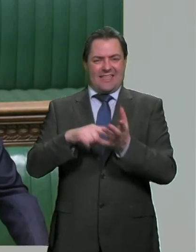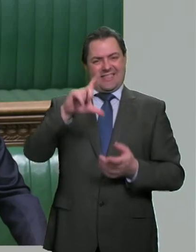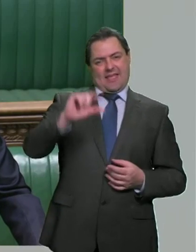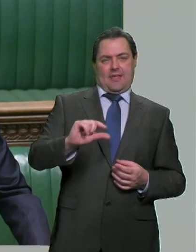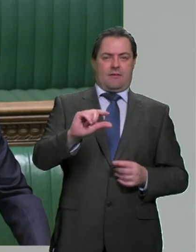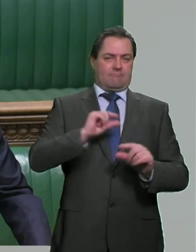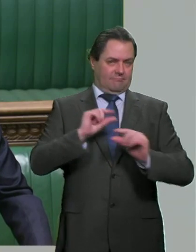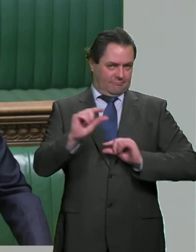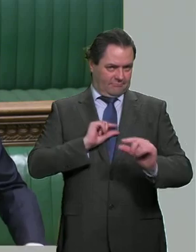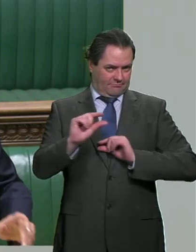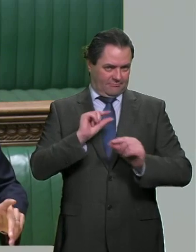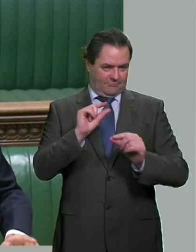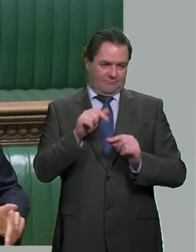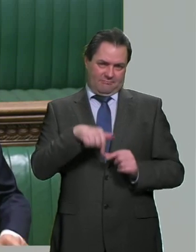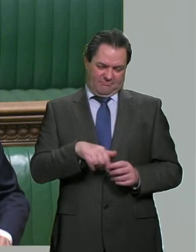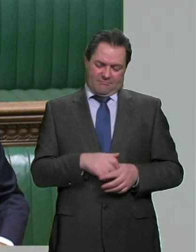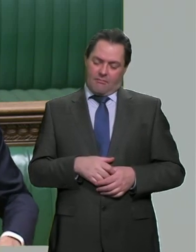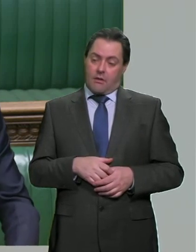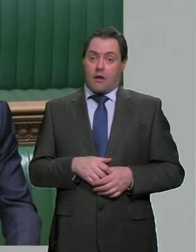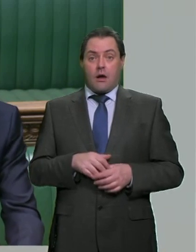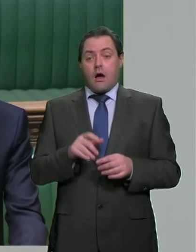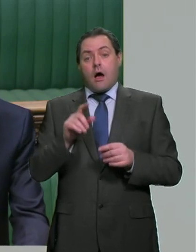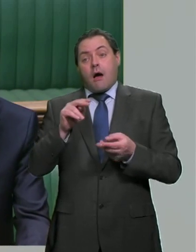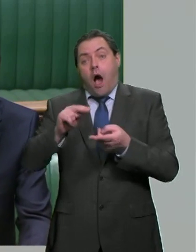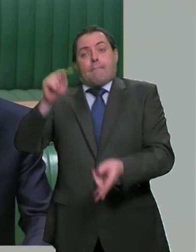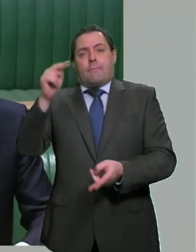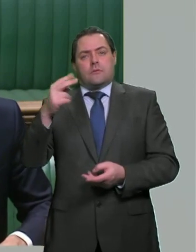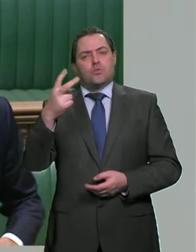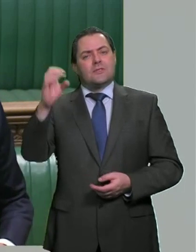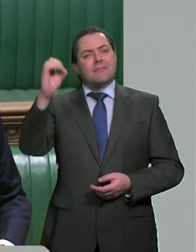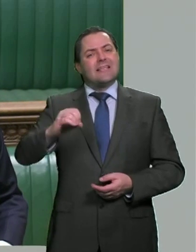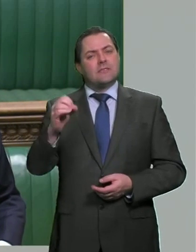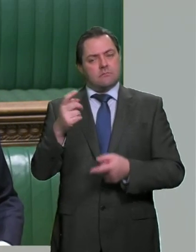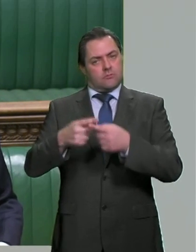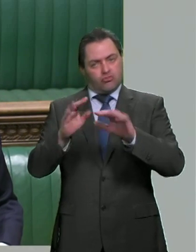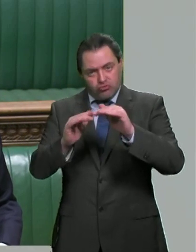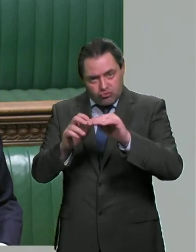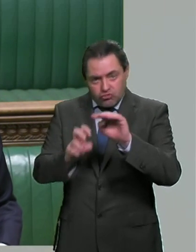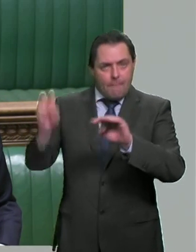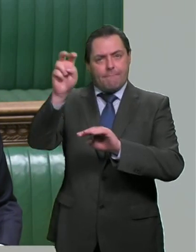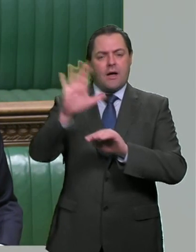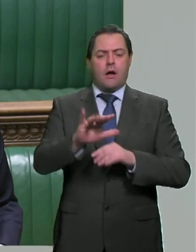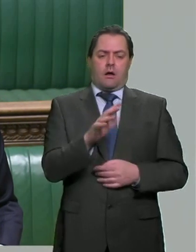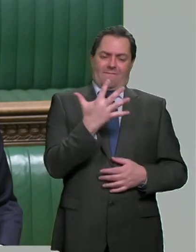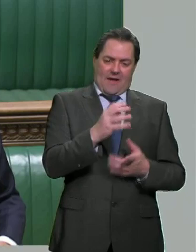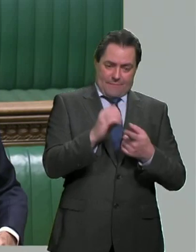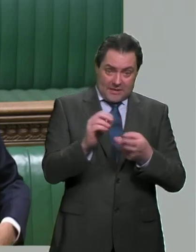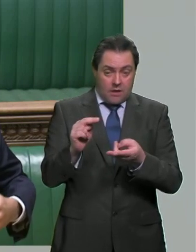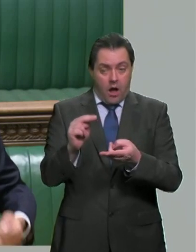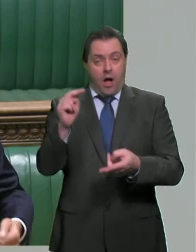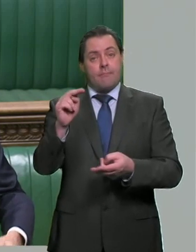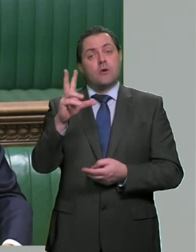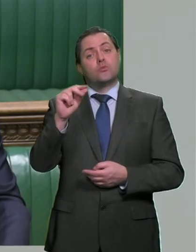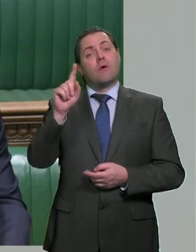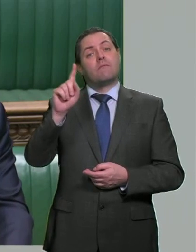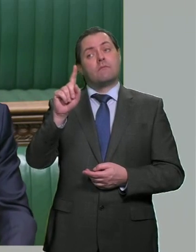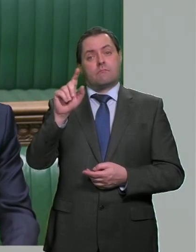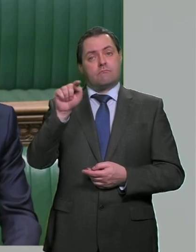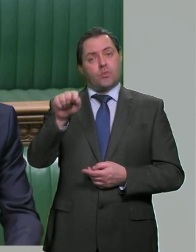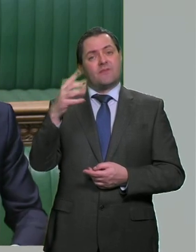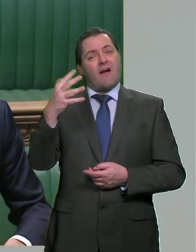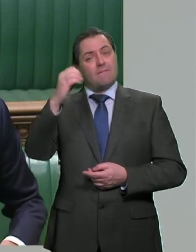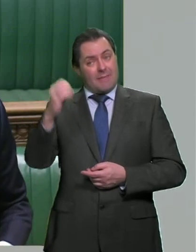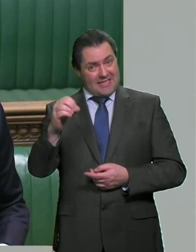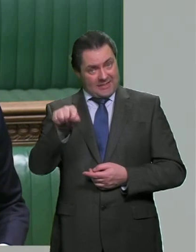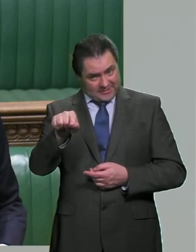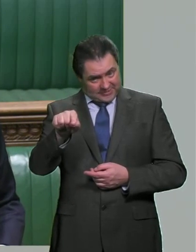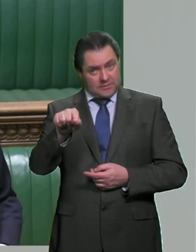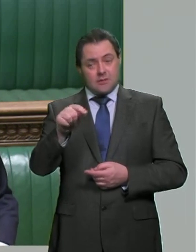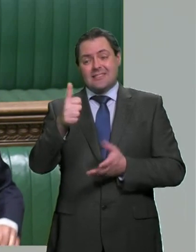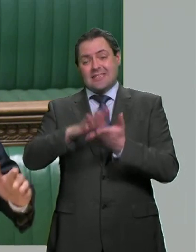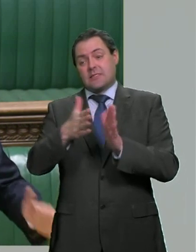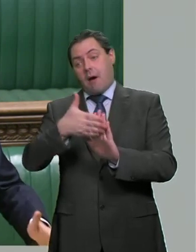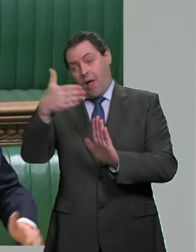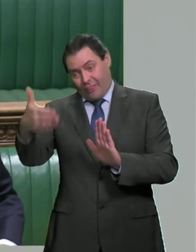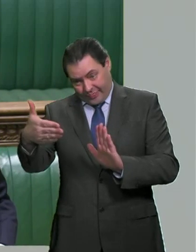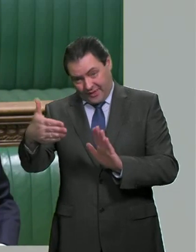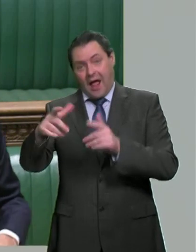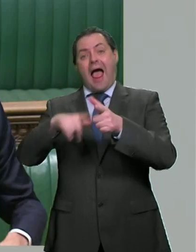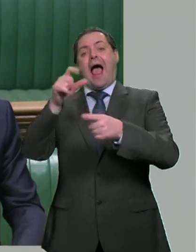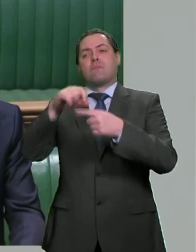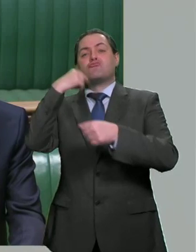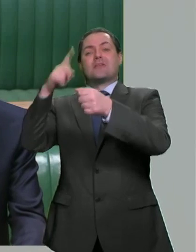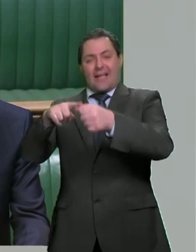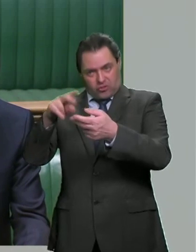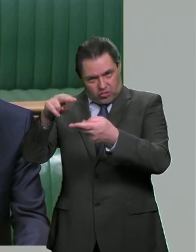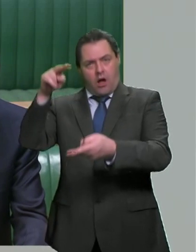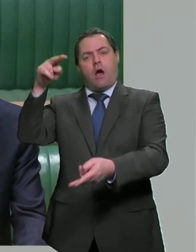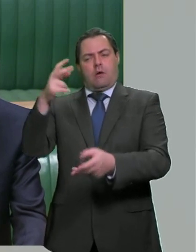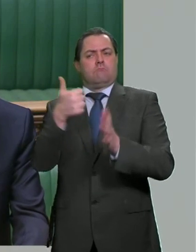Even then, we will not go straight back to the 20% rate; we will have an interim rate of 12.5% for another six months, not returning to the standard rate until April of next year.